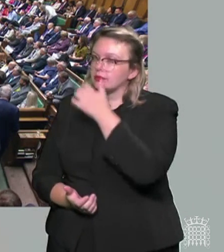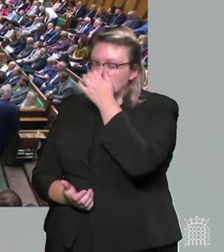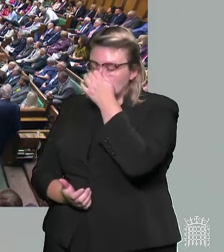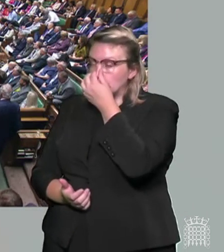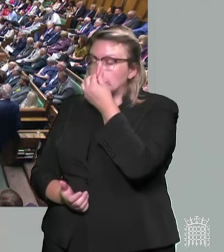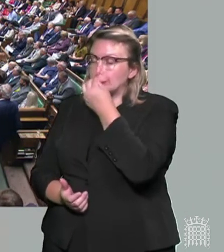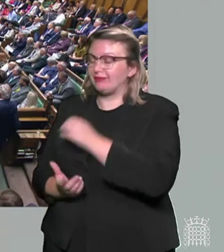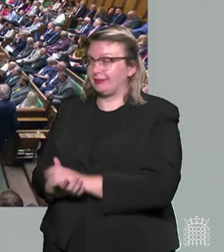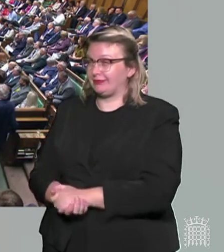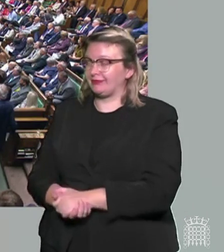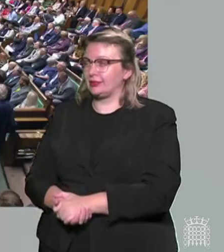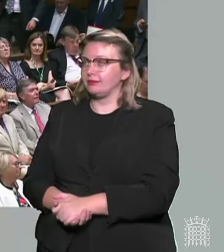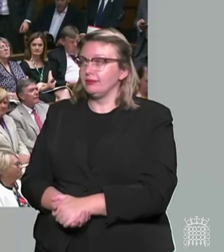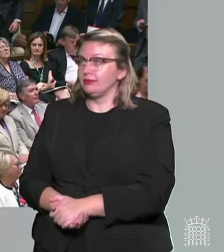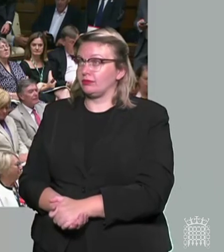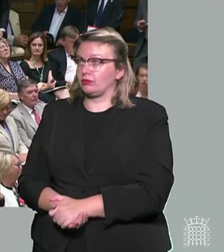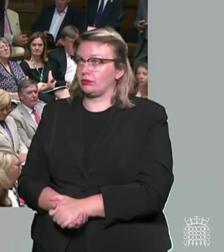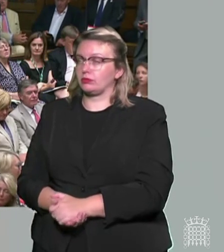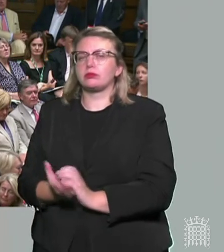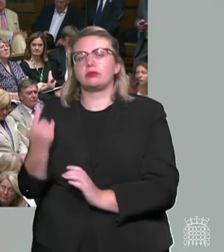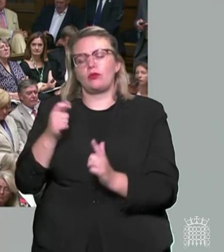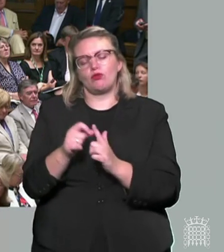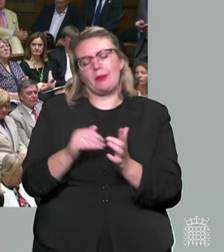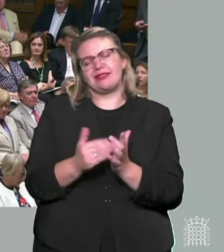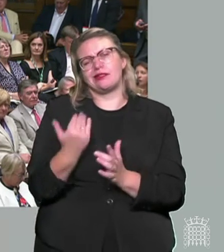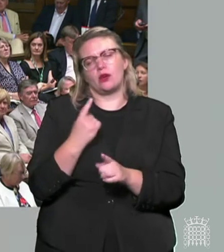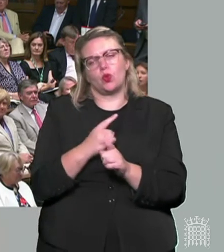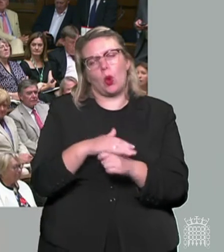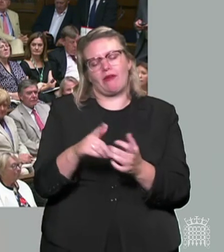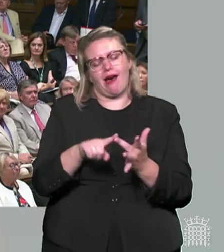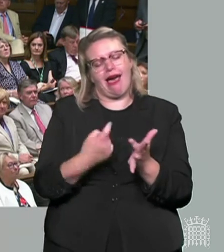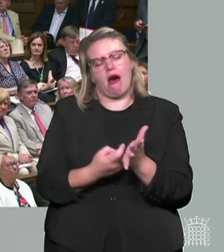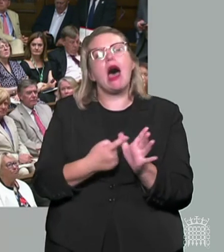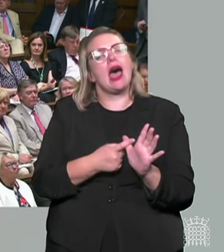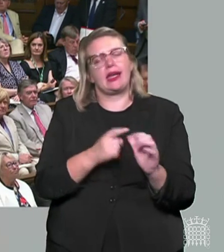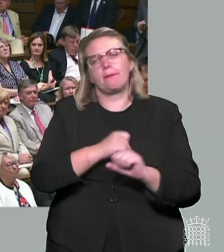The Prime Minister spoke earlier about the atrocities carried out by the IRA.